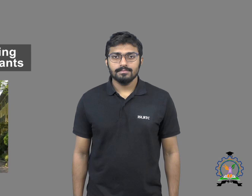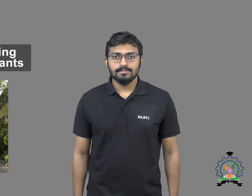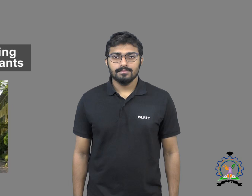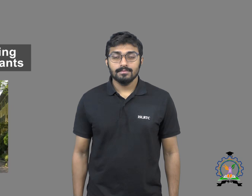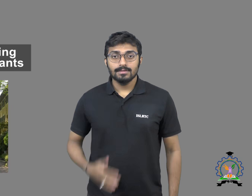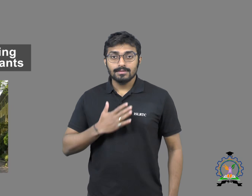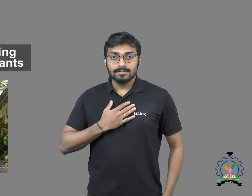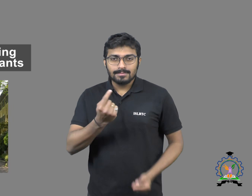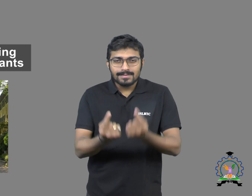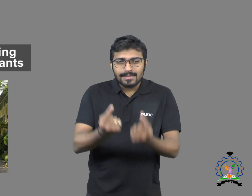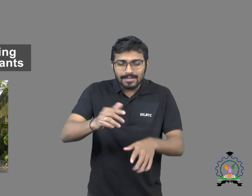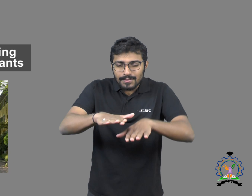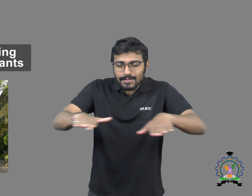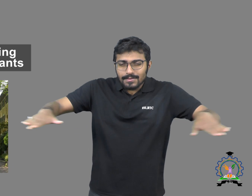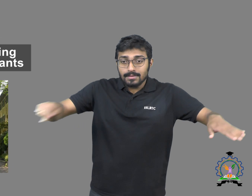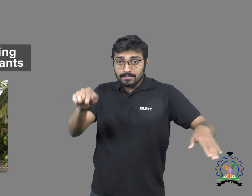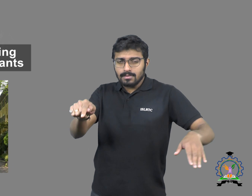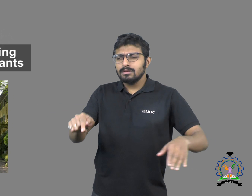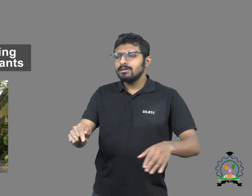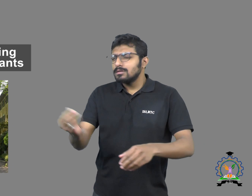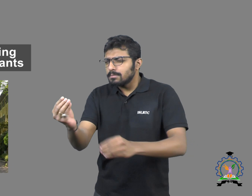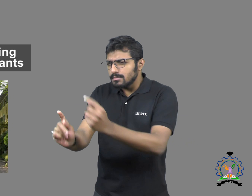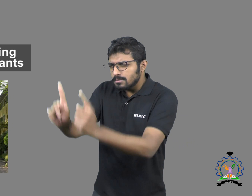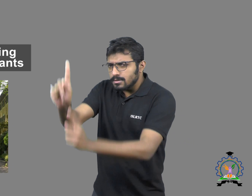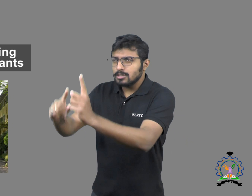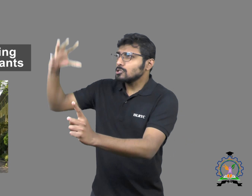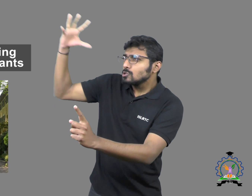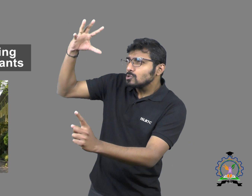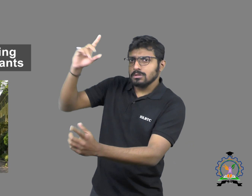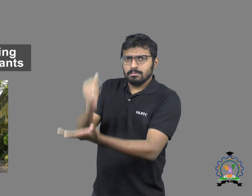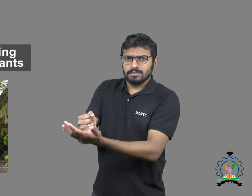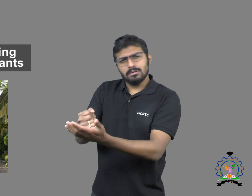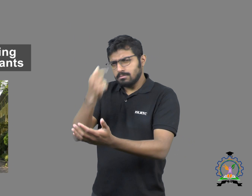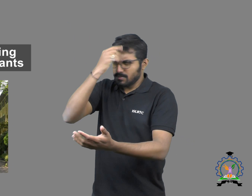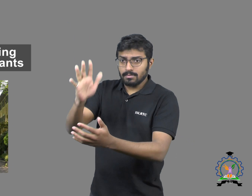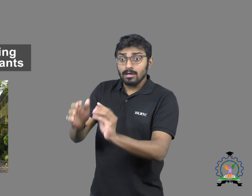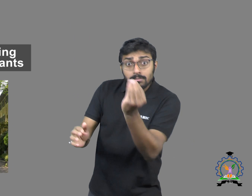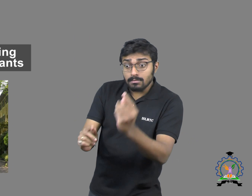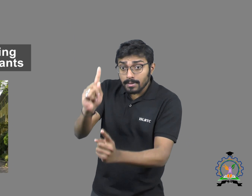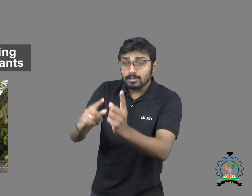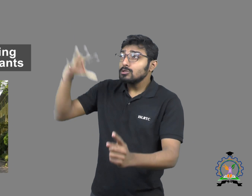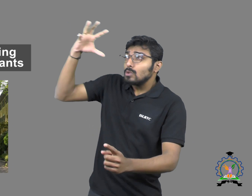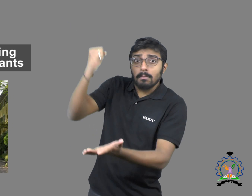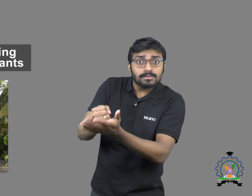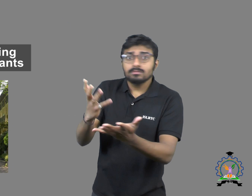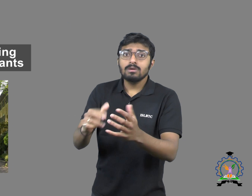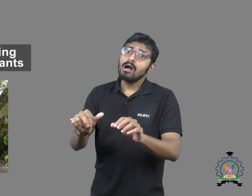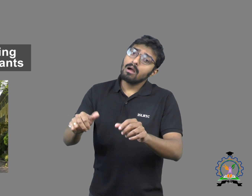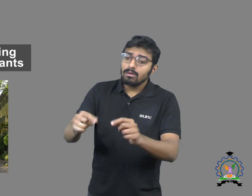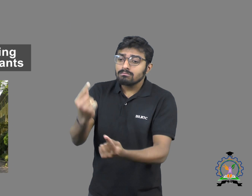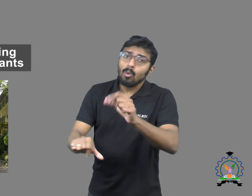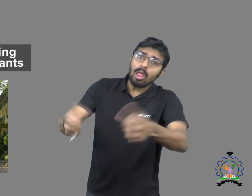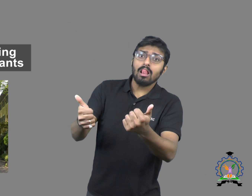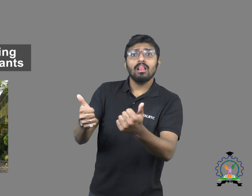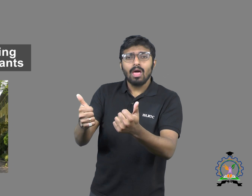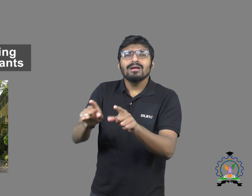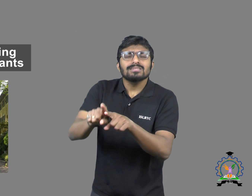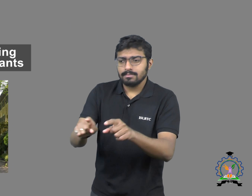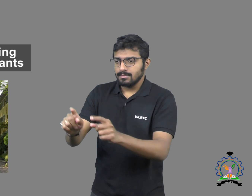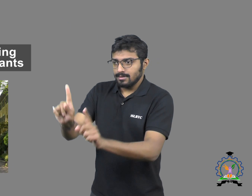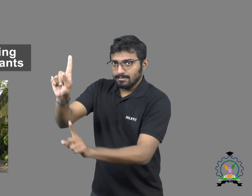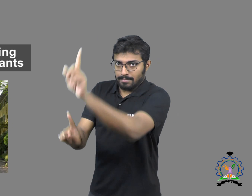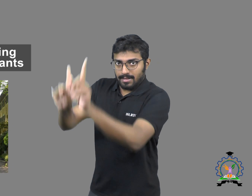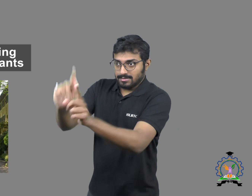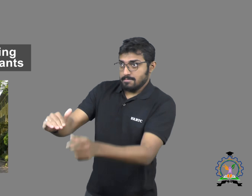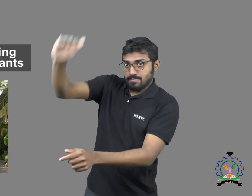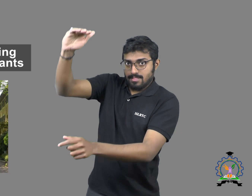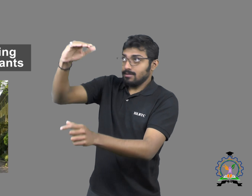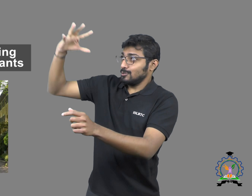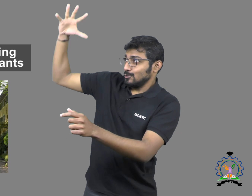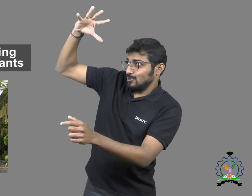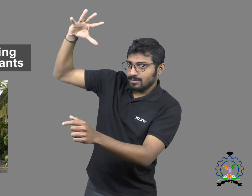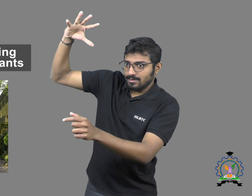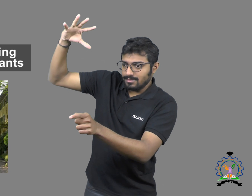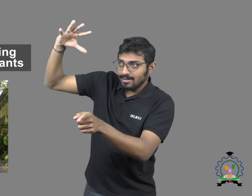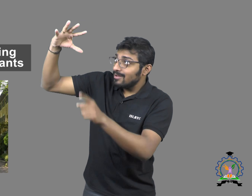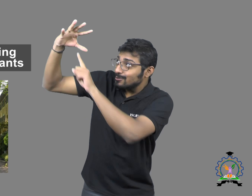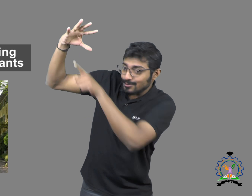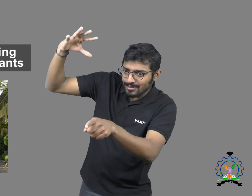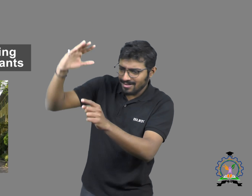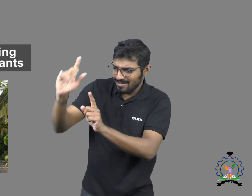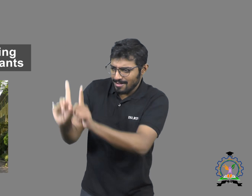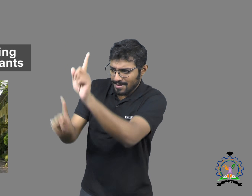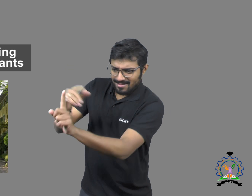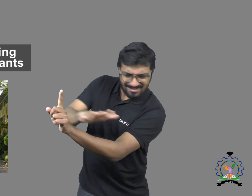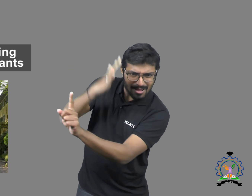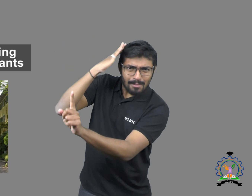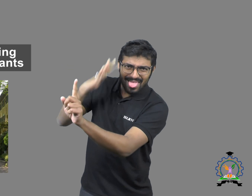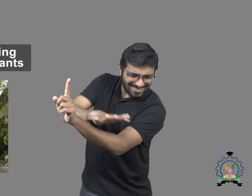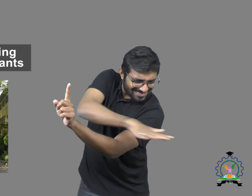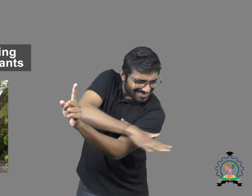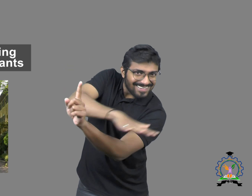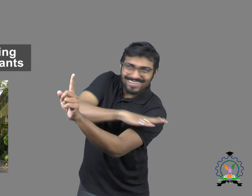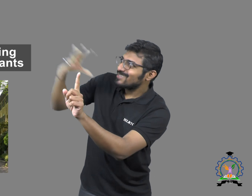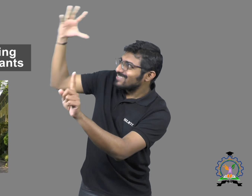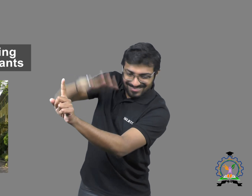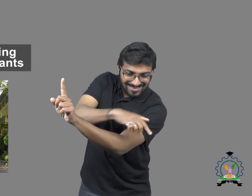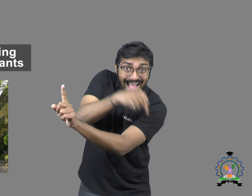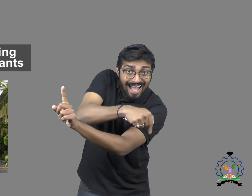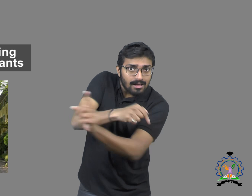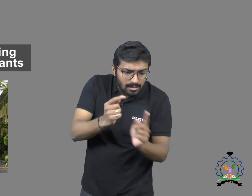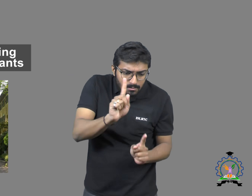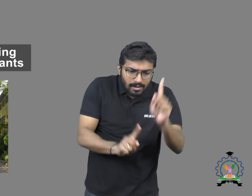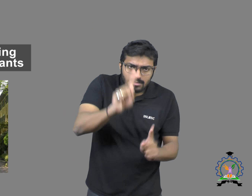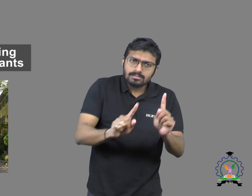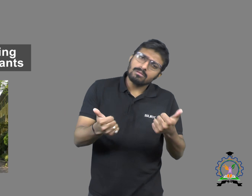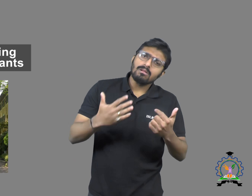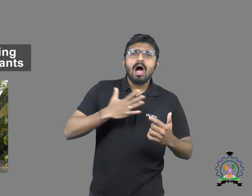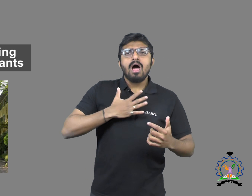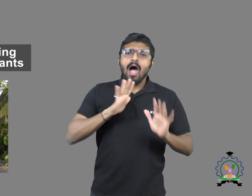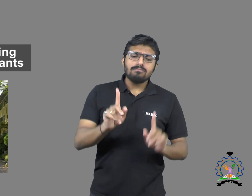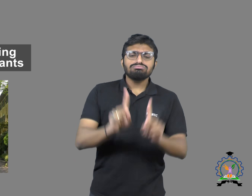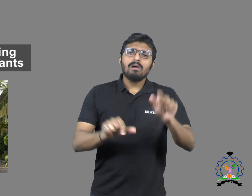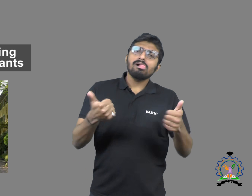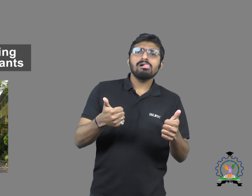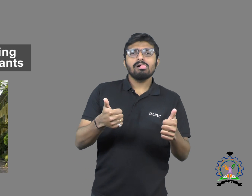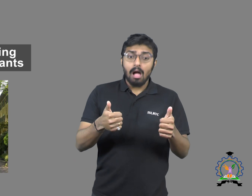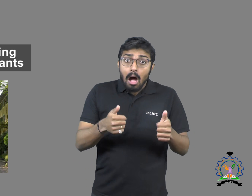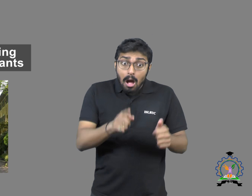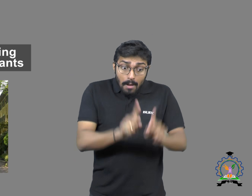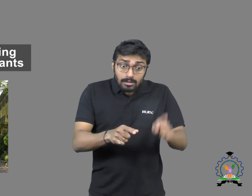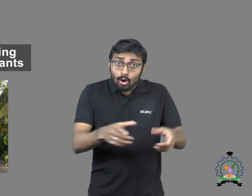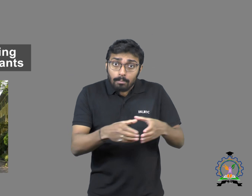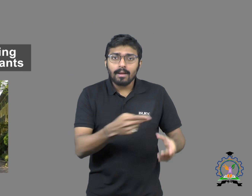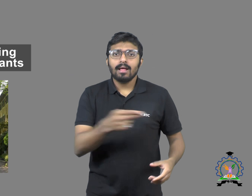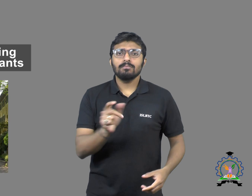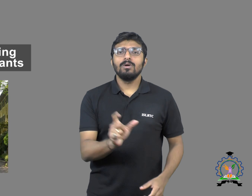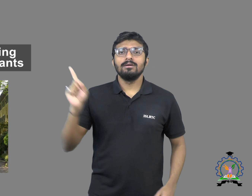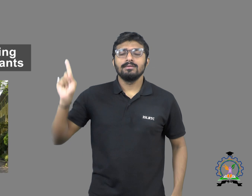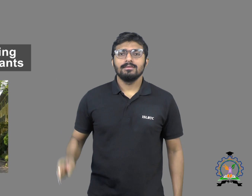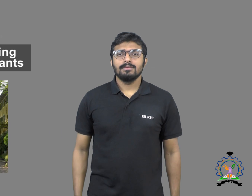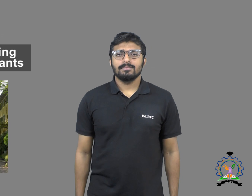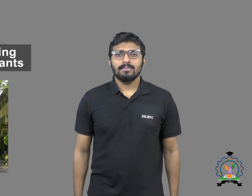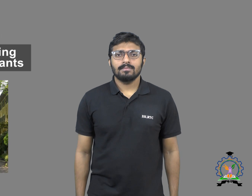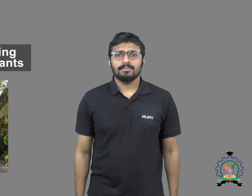Moisture Loving Plantor Bog Plants